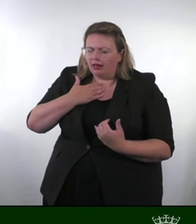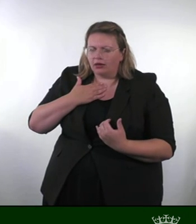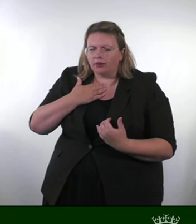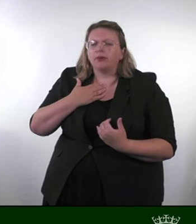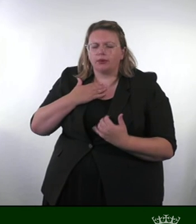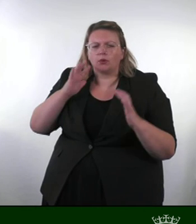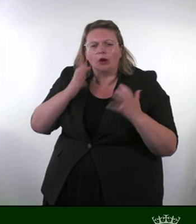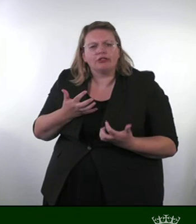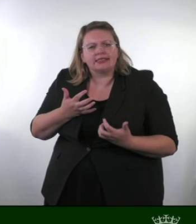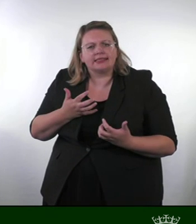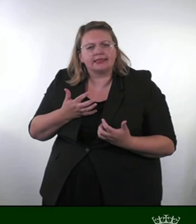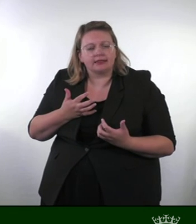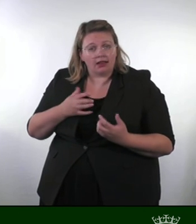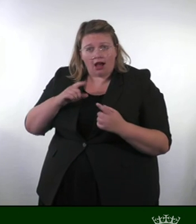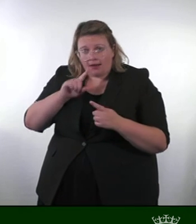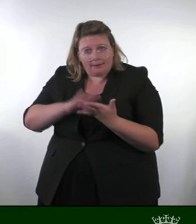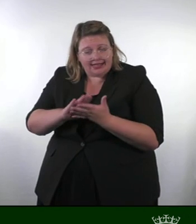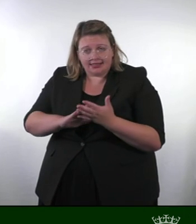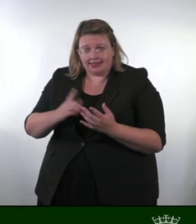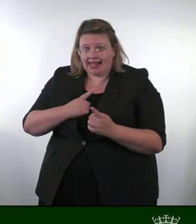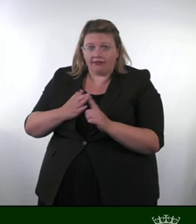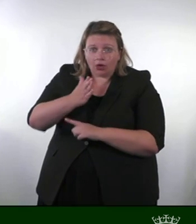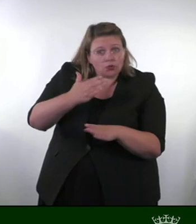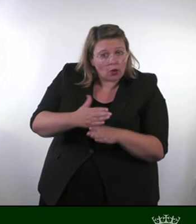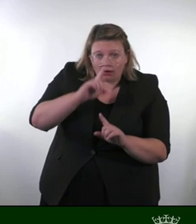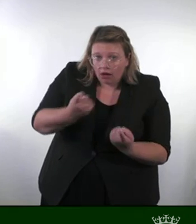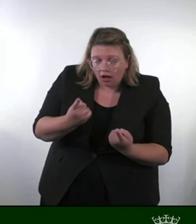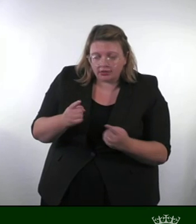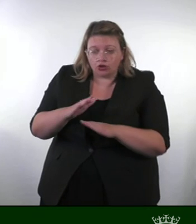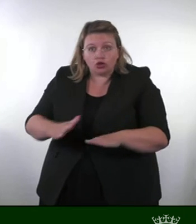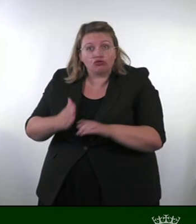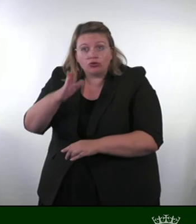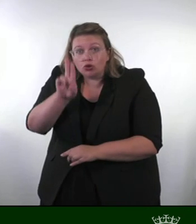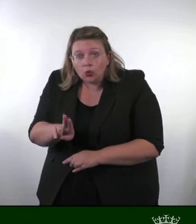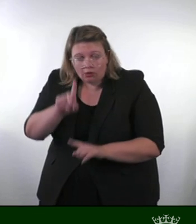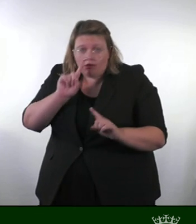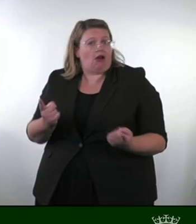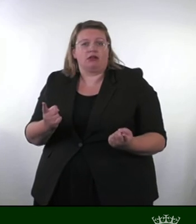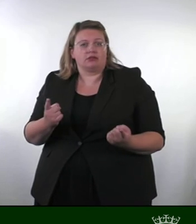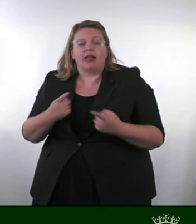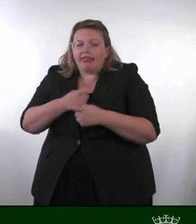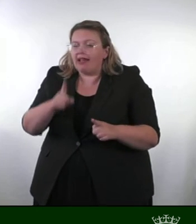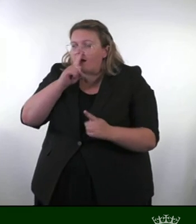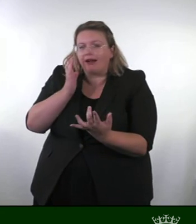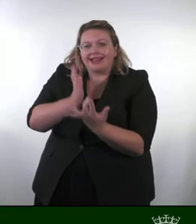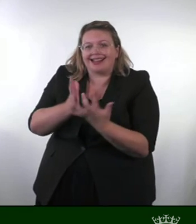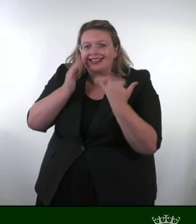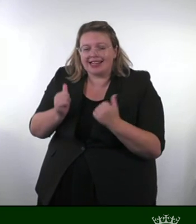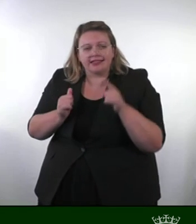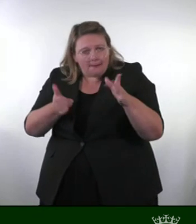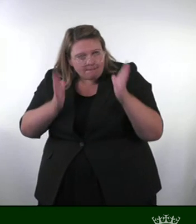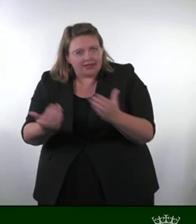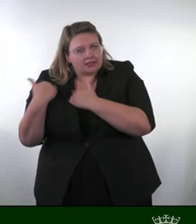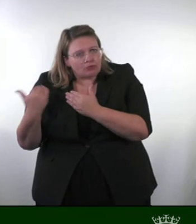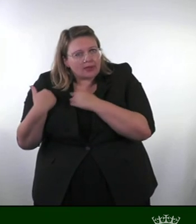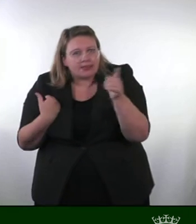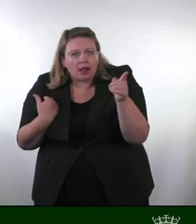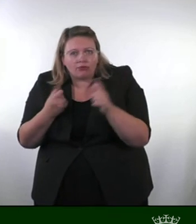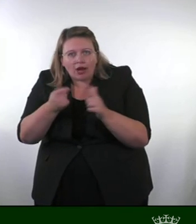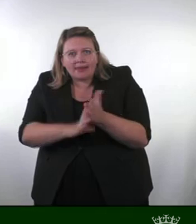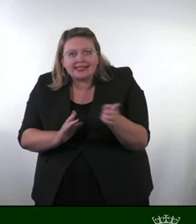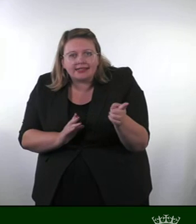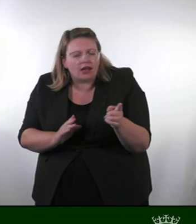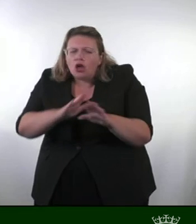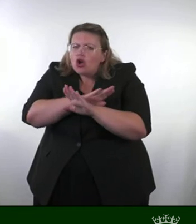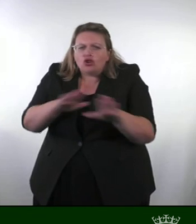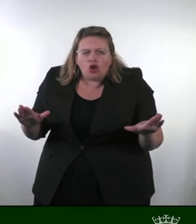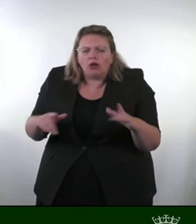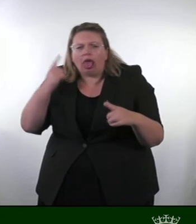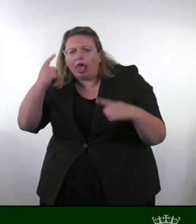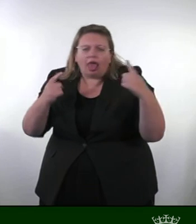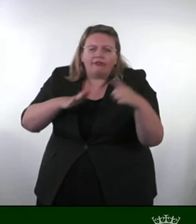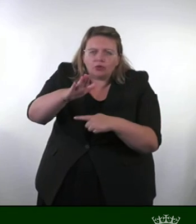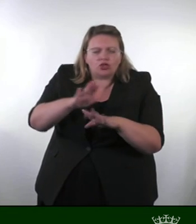It means they cannot go to work and they cannot send their children to school. It matters, and if they cannot get tests the Prime Minister needs to take responsibility and not just tell us about the future or something else, but address this problem.